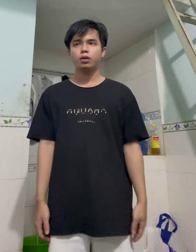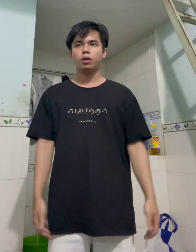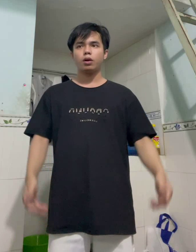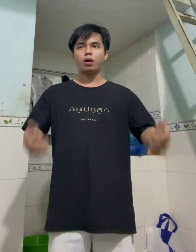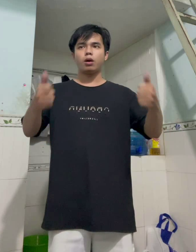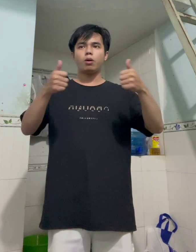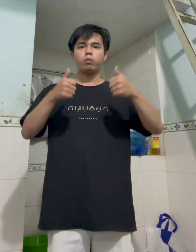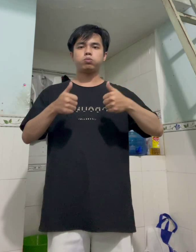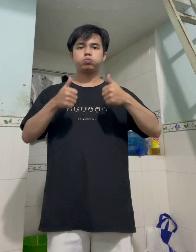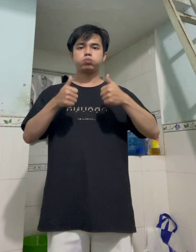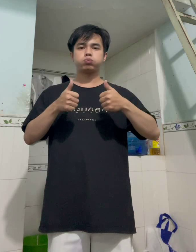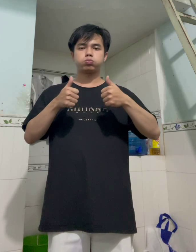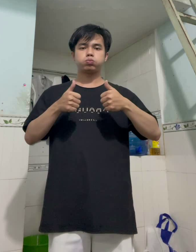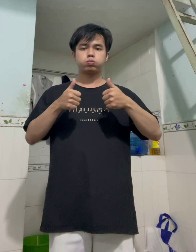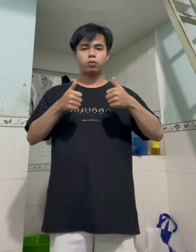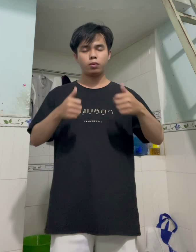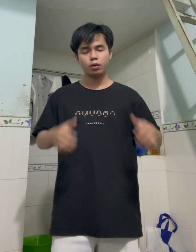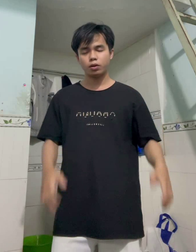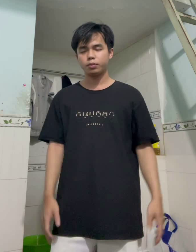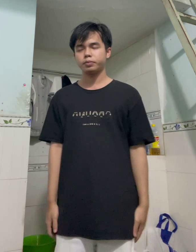rat tot